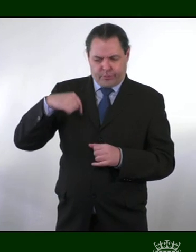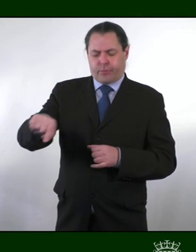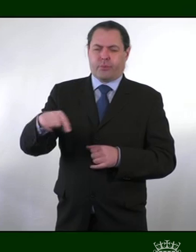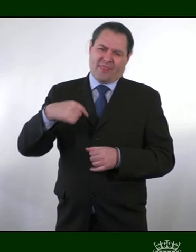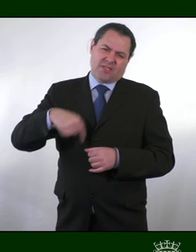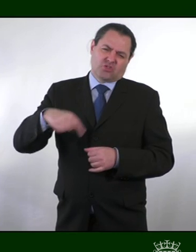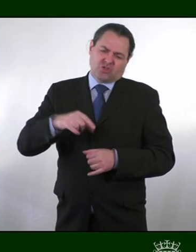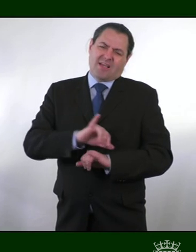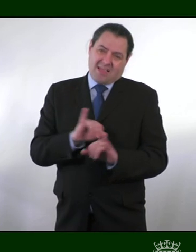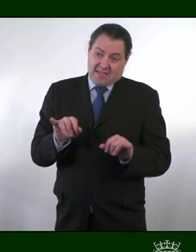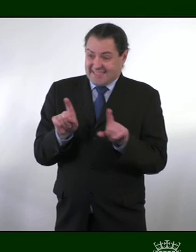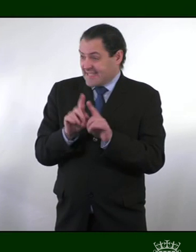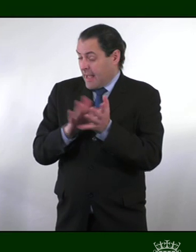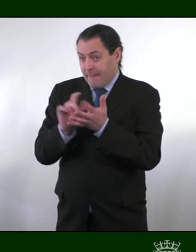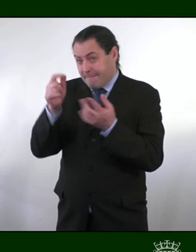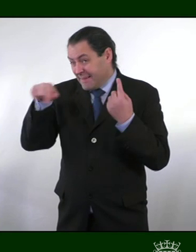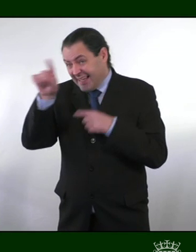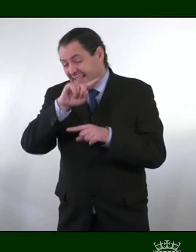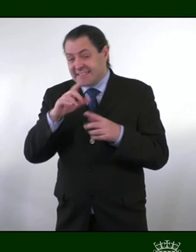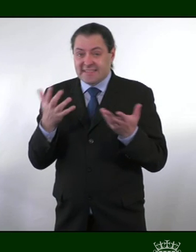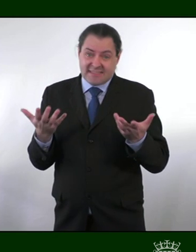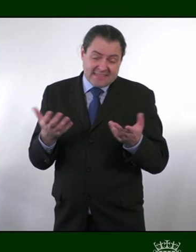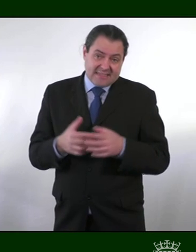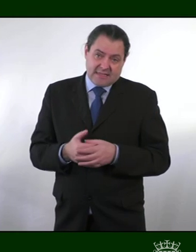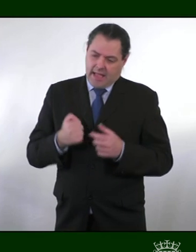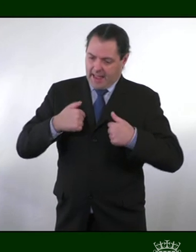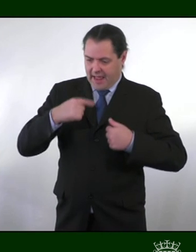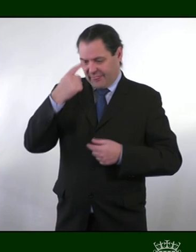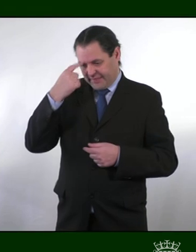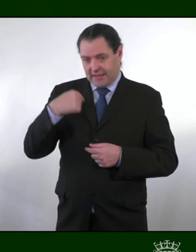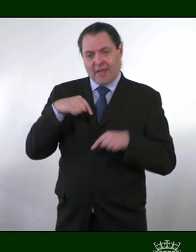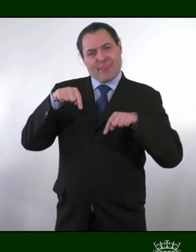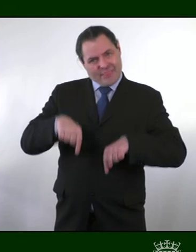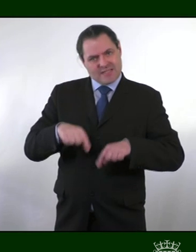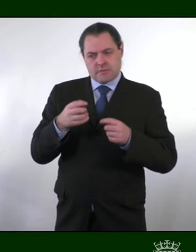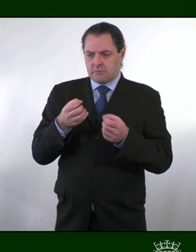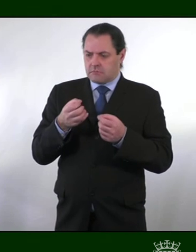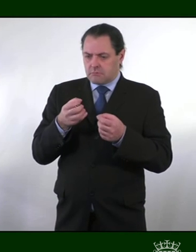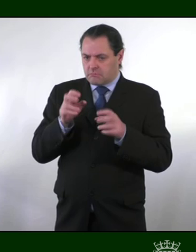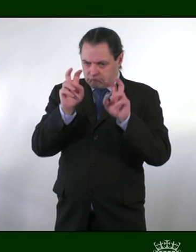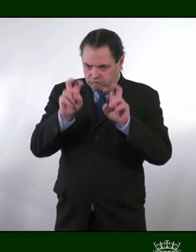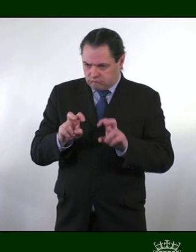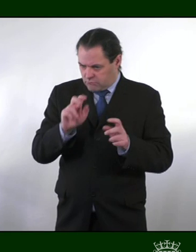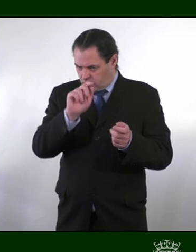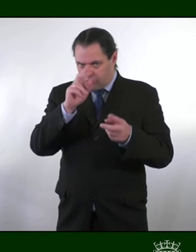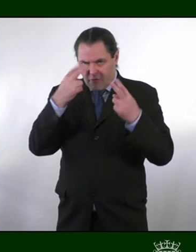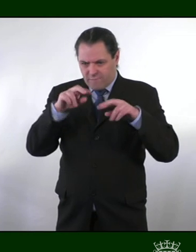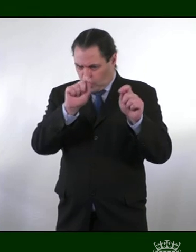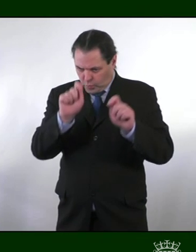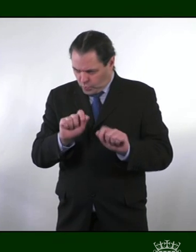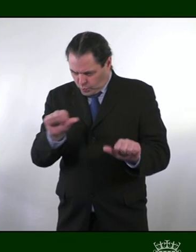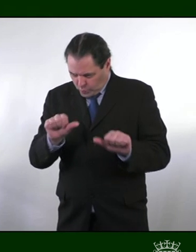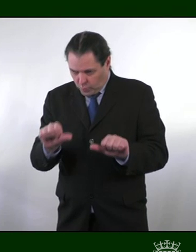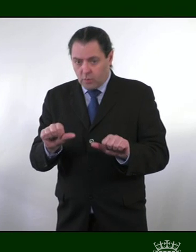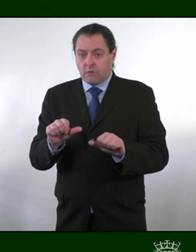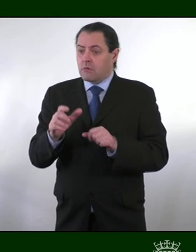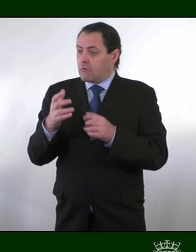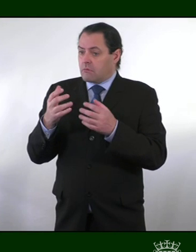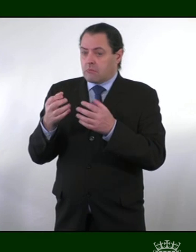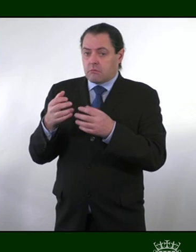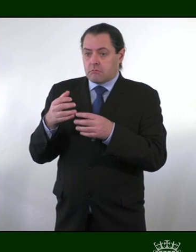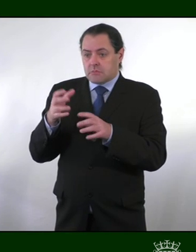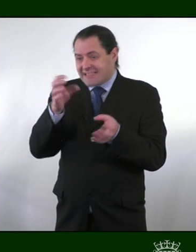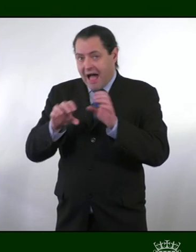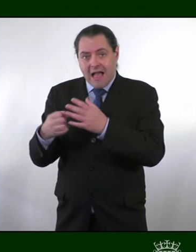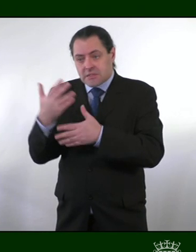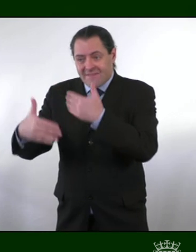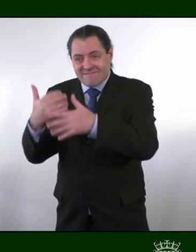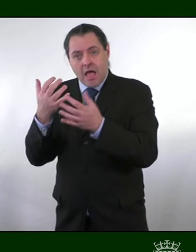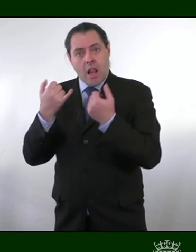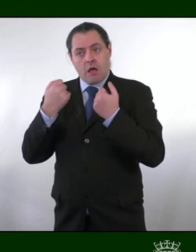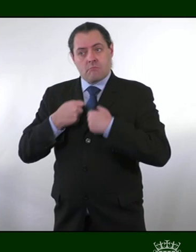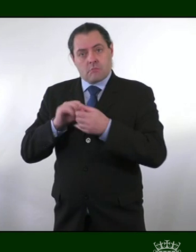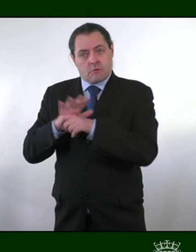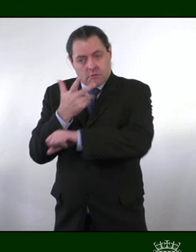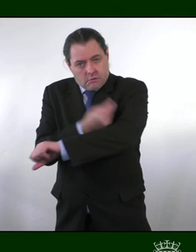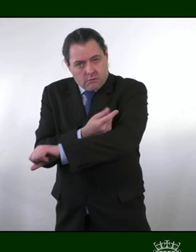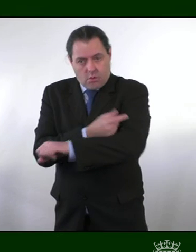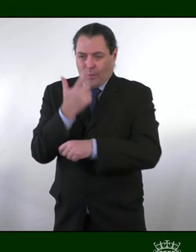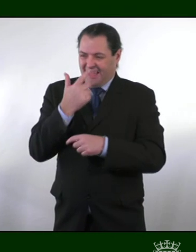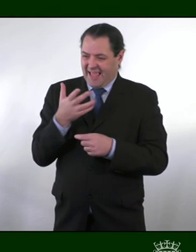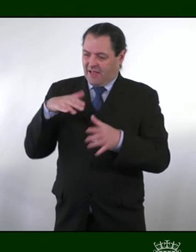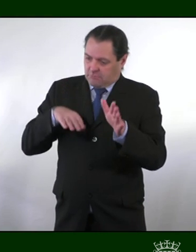and hon. Members, and it is my belief that, with this spending review and the fresh hope given by medical advances, we can finally begin our recovery.